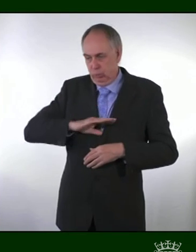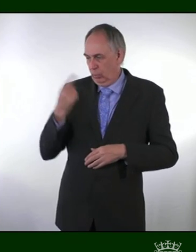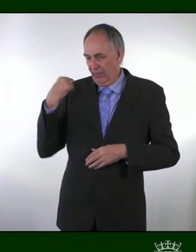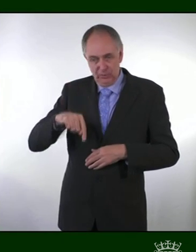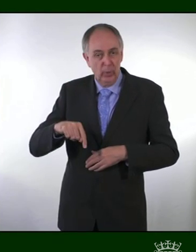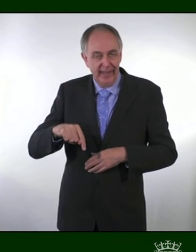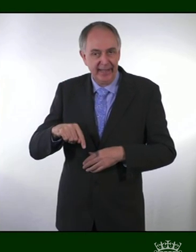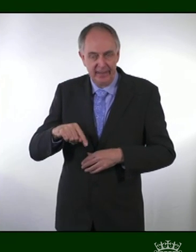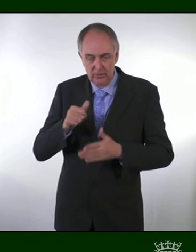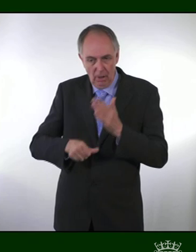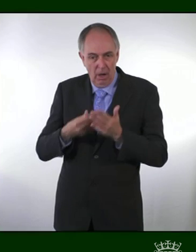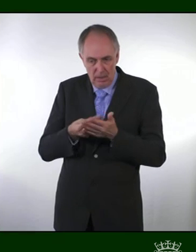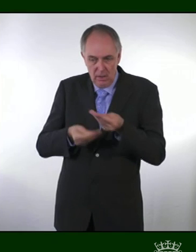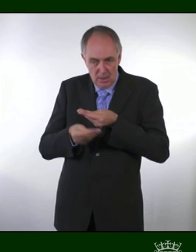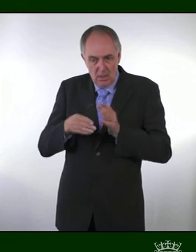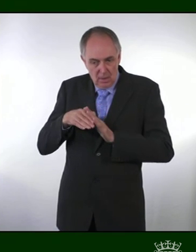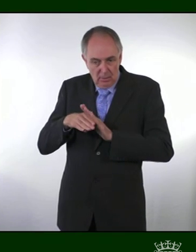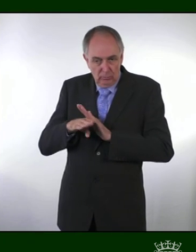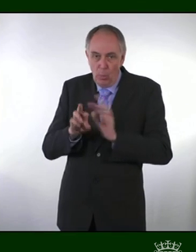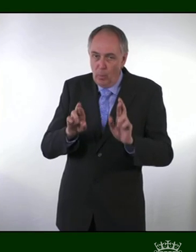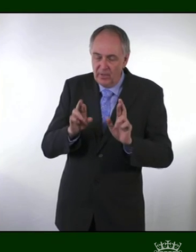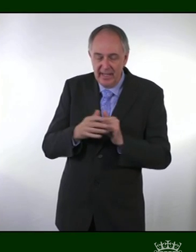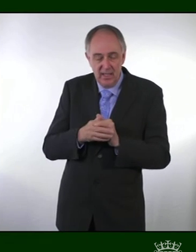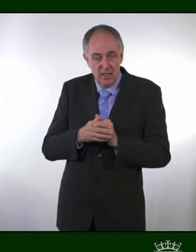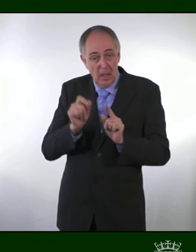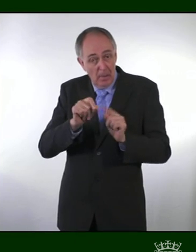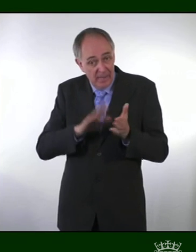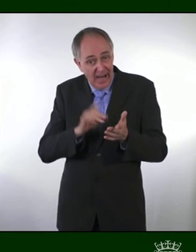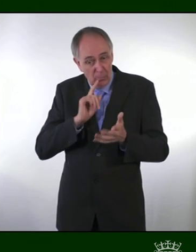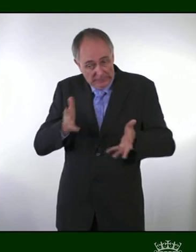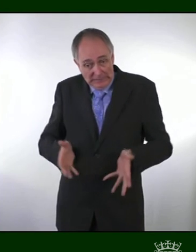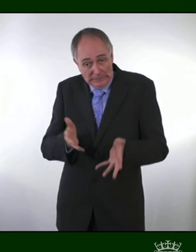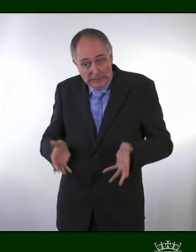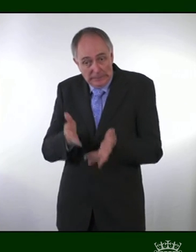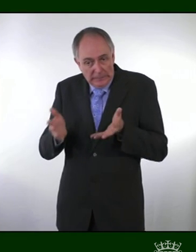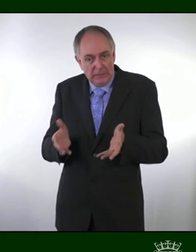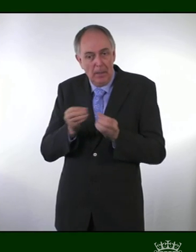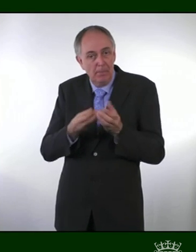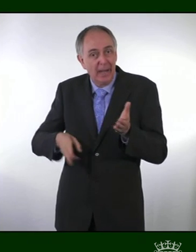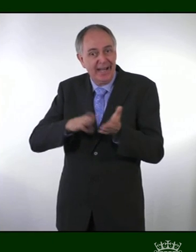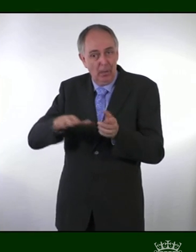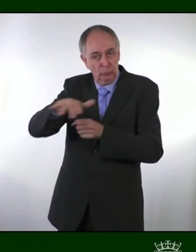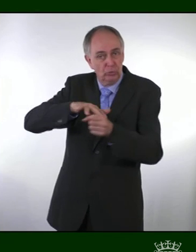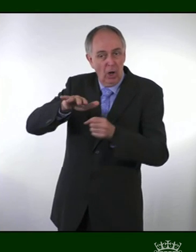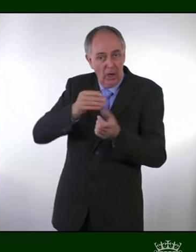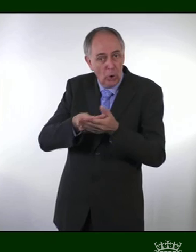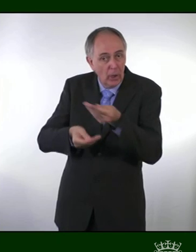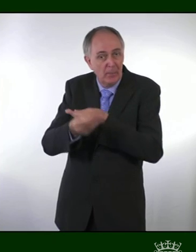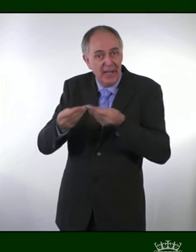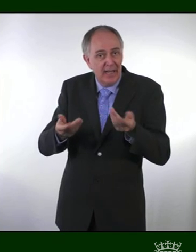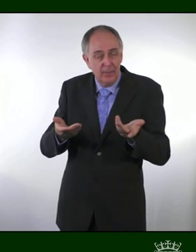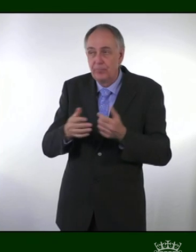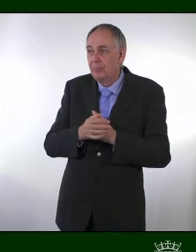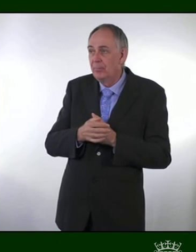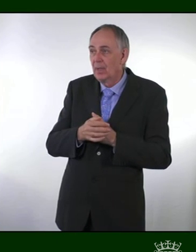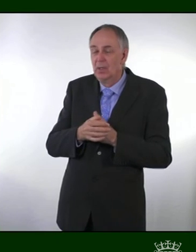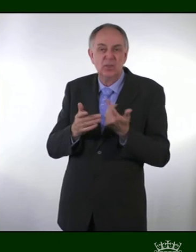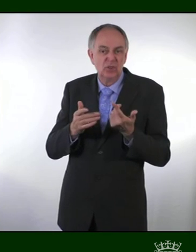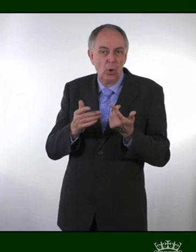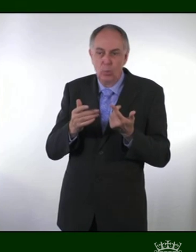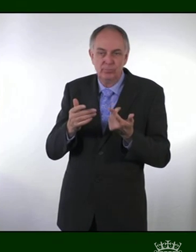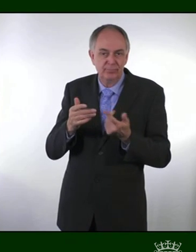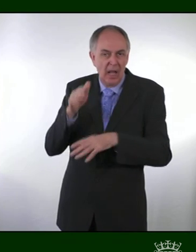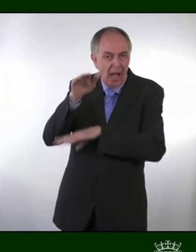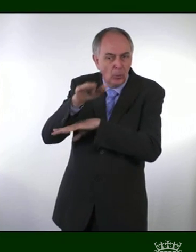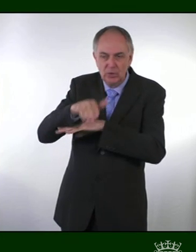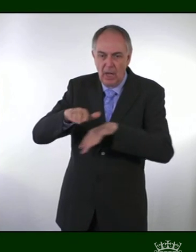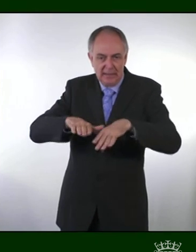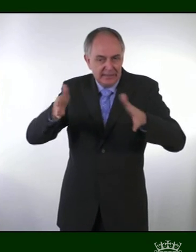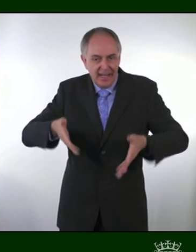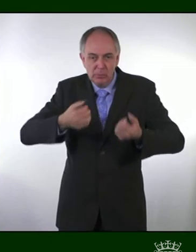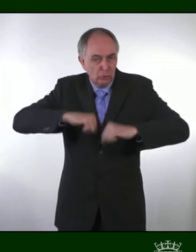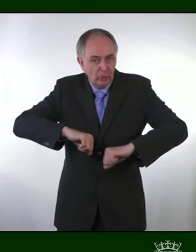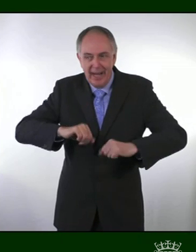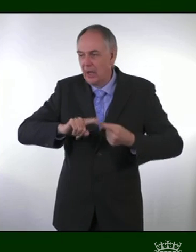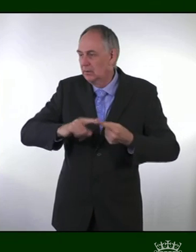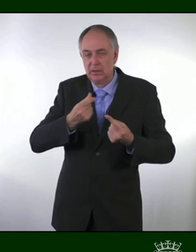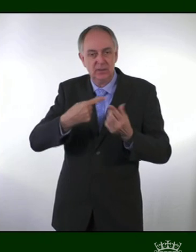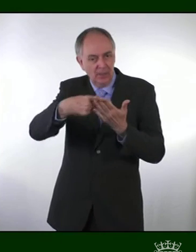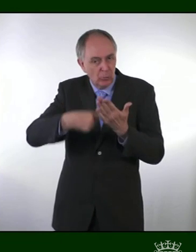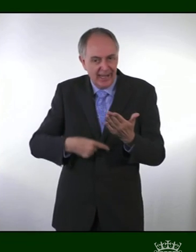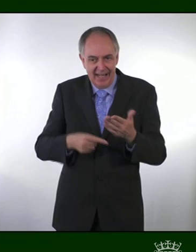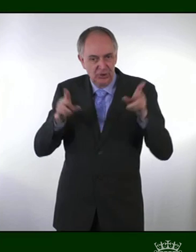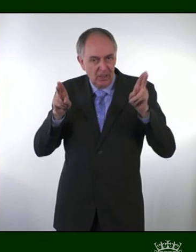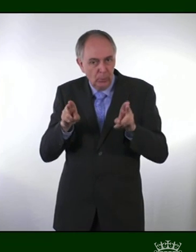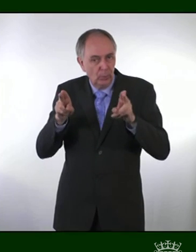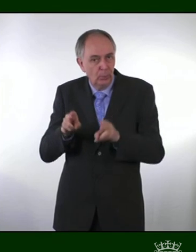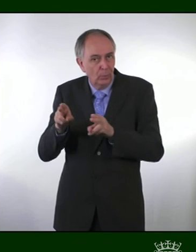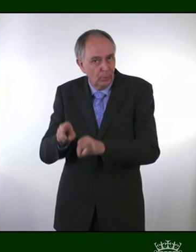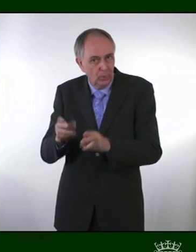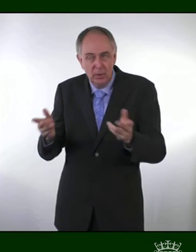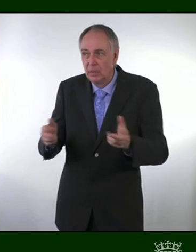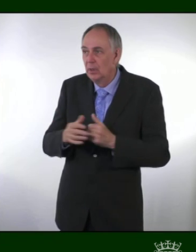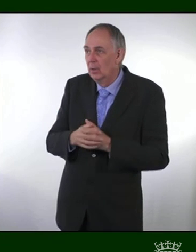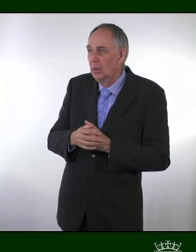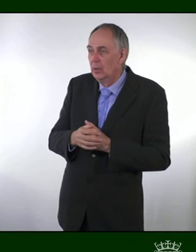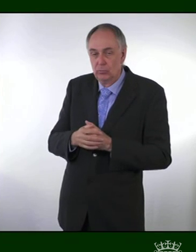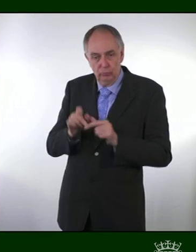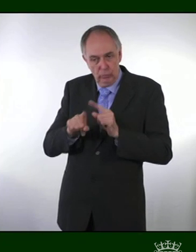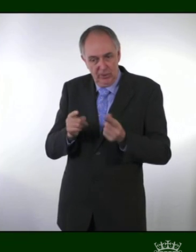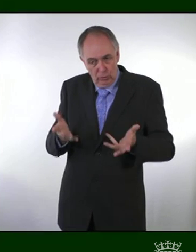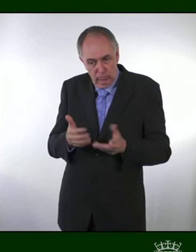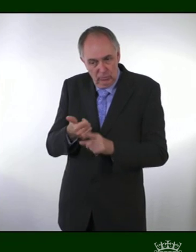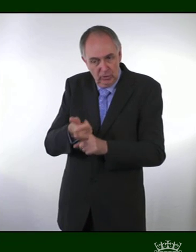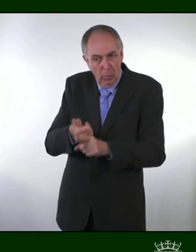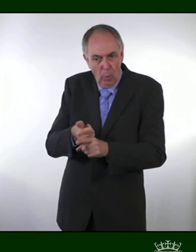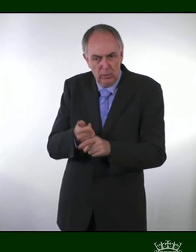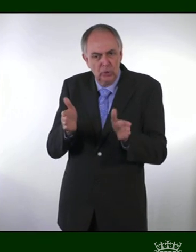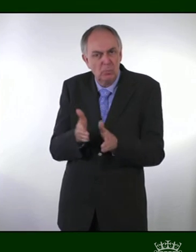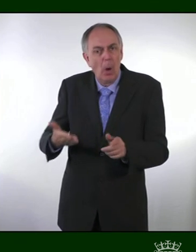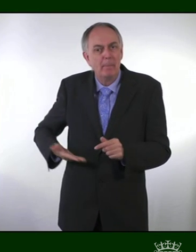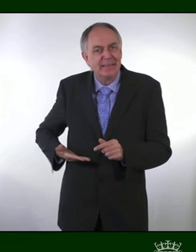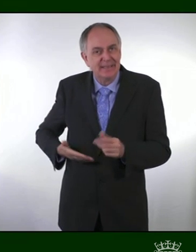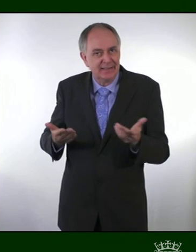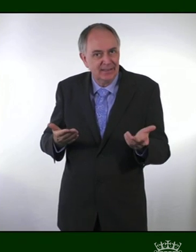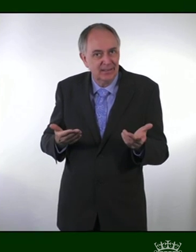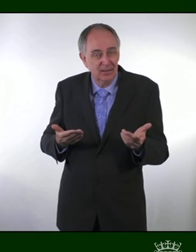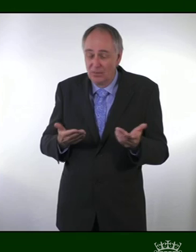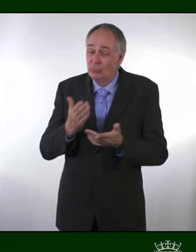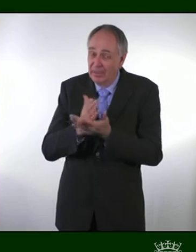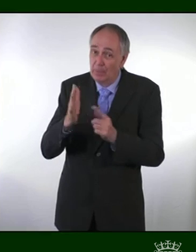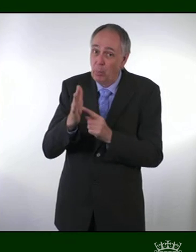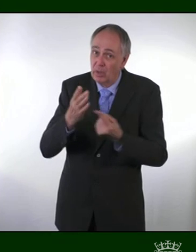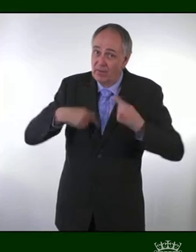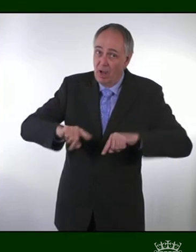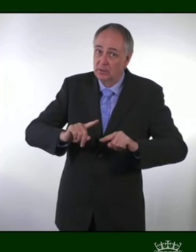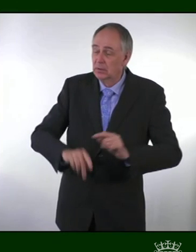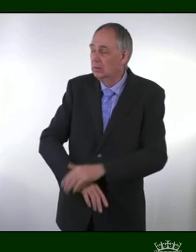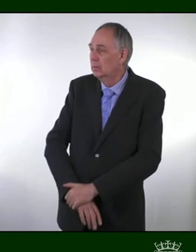Can my right honourable Friend assure me that he will do everything necessary to stimulate the rest of the Buckinghamshire economy in the weeks and months to come, for example, by easing restrictions on outdoor tables and chairs, cutting unnecessary regulation and, perhaps most importantly, providing a dedicated stimulus for our small businesses—the businesses for which the county is rightly renowned?